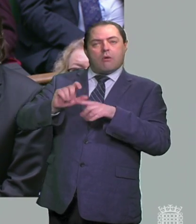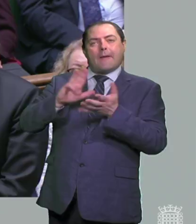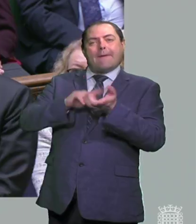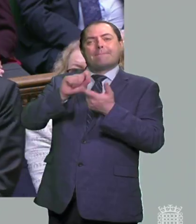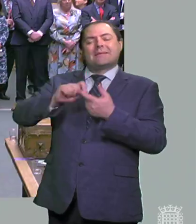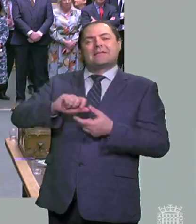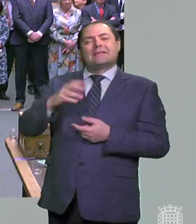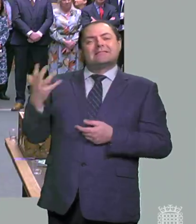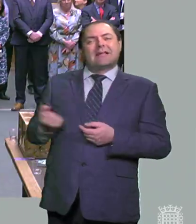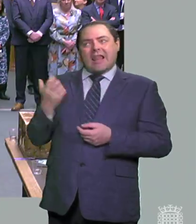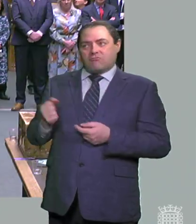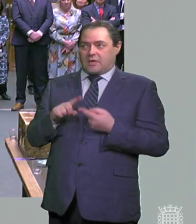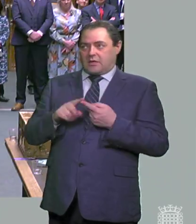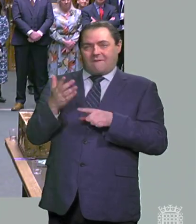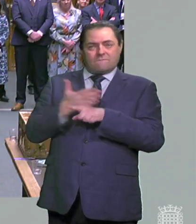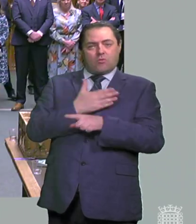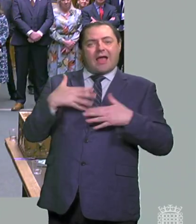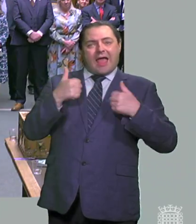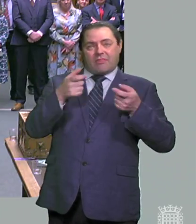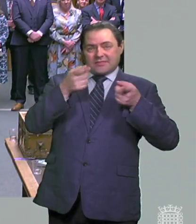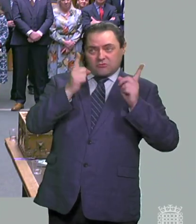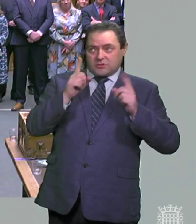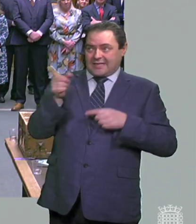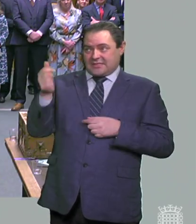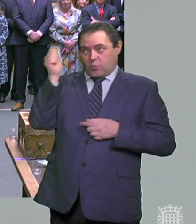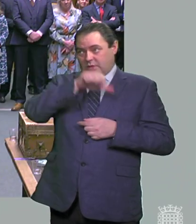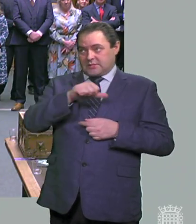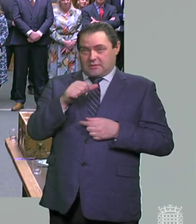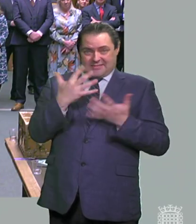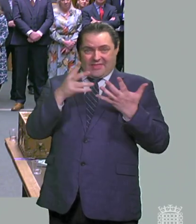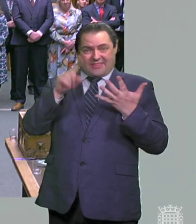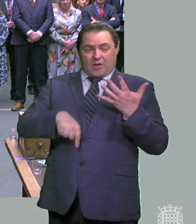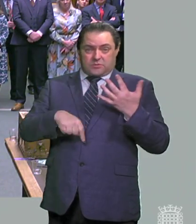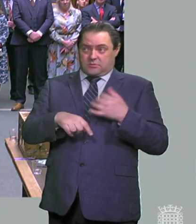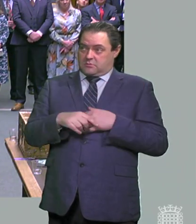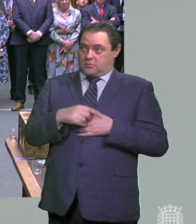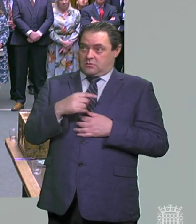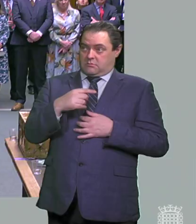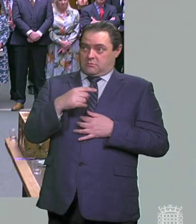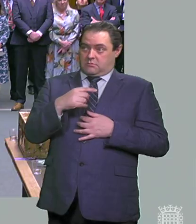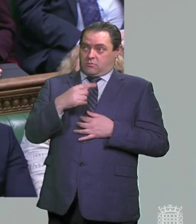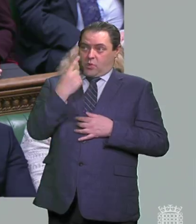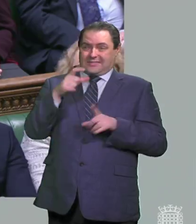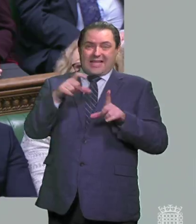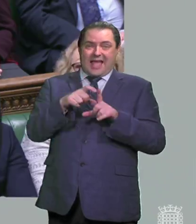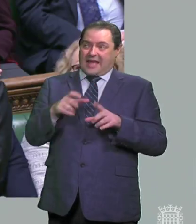The former Health Secretary offered his wisdom for £10,000 a day.